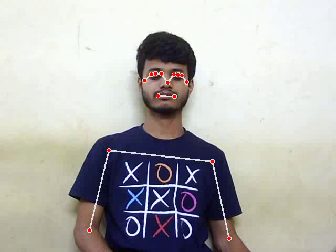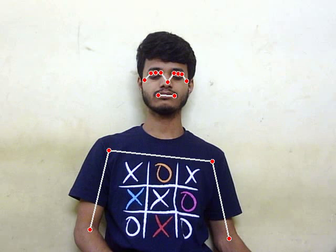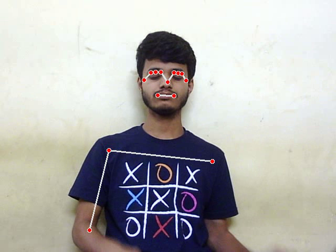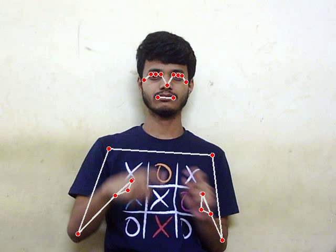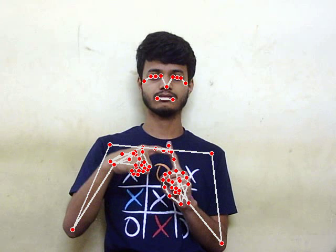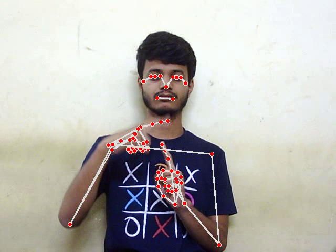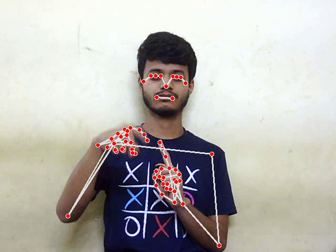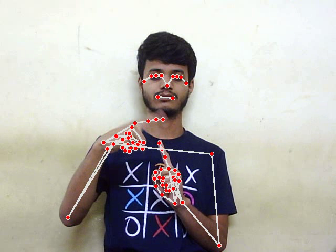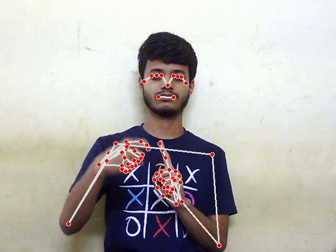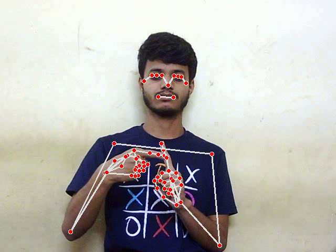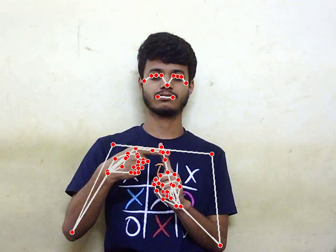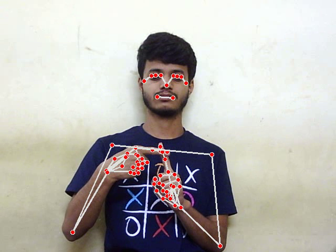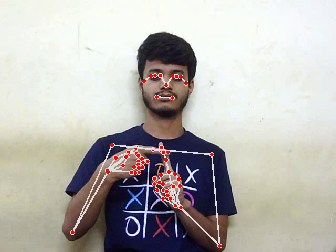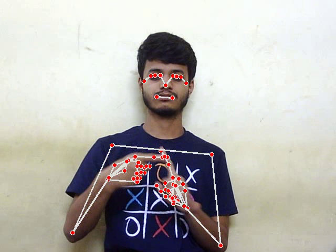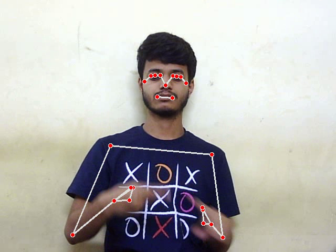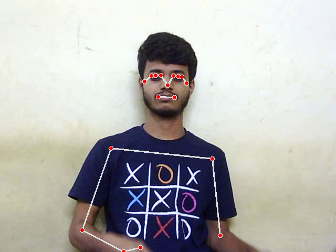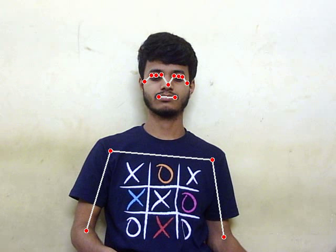when